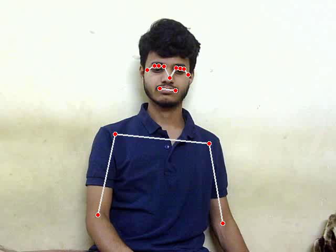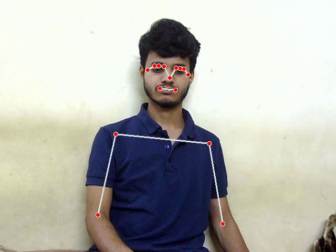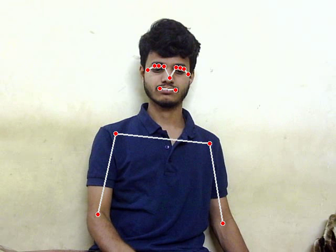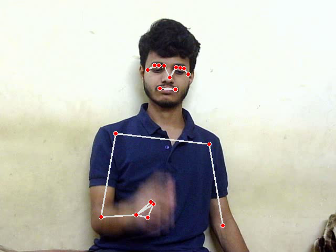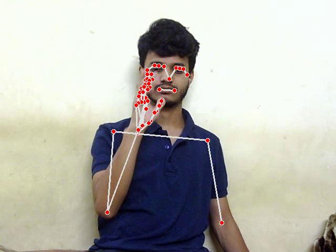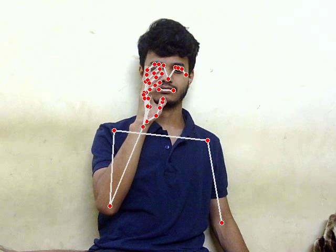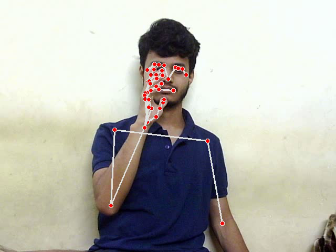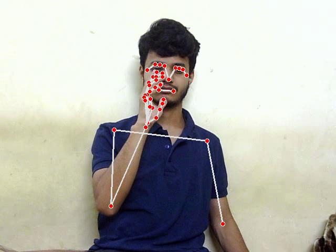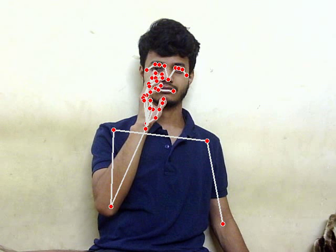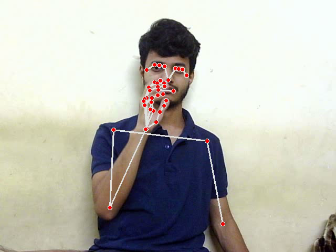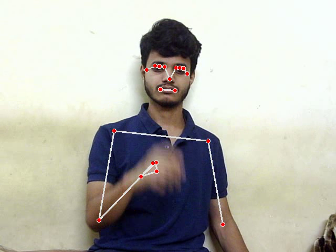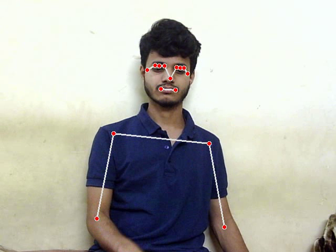mother